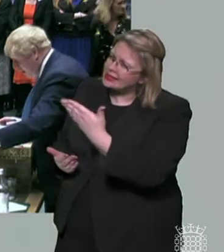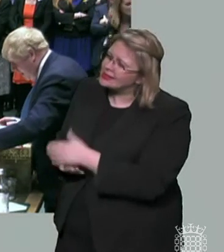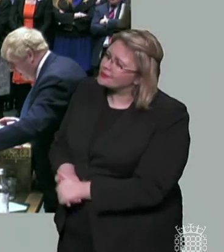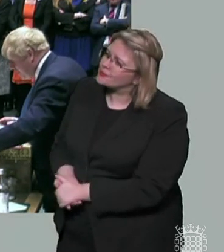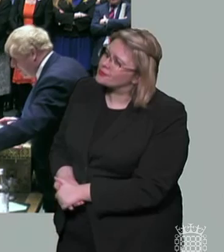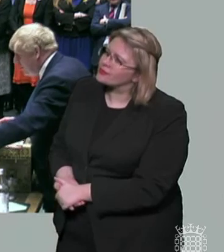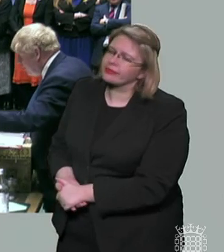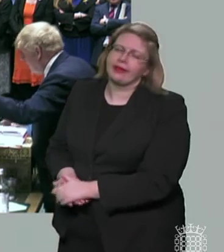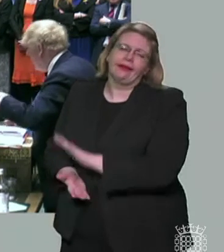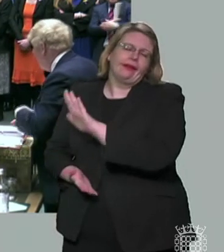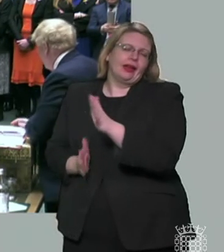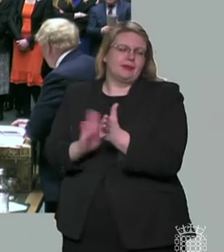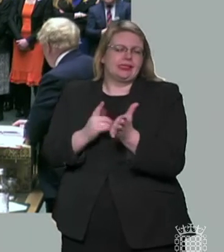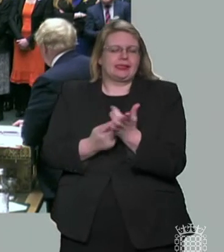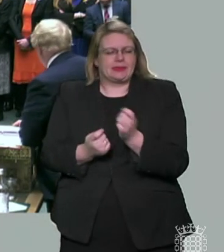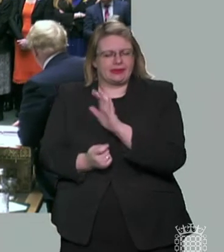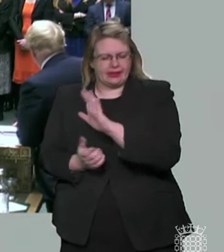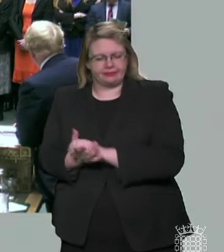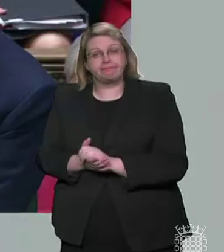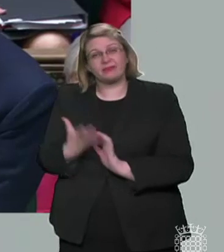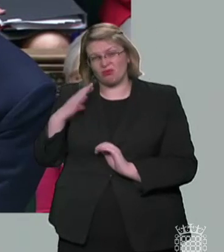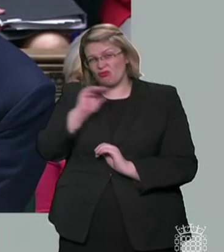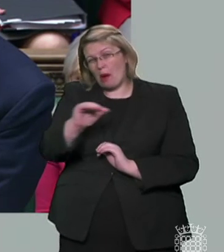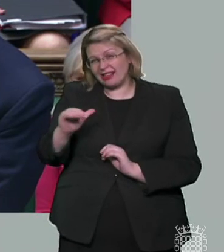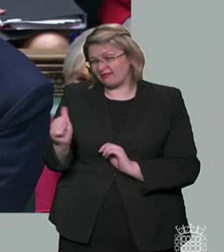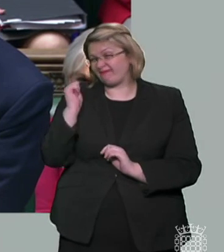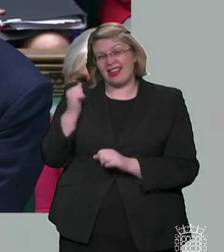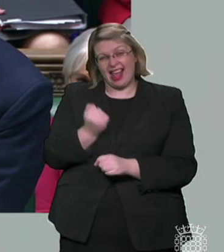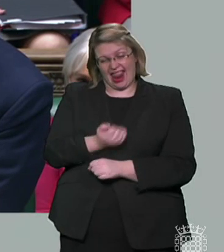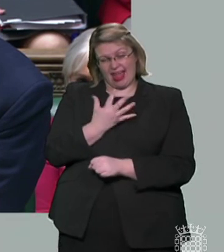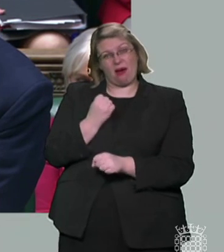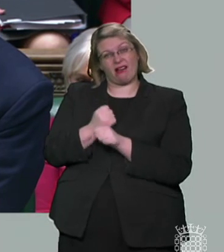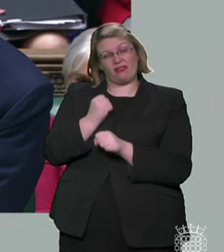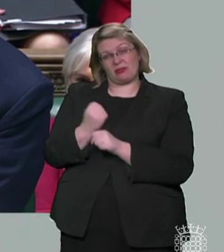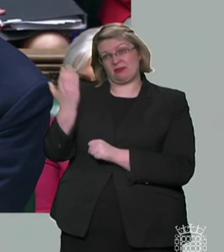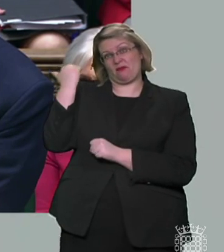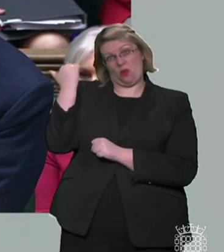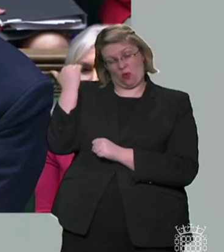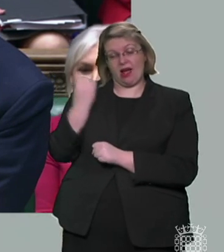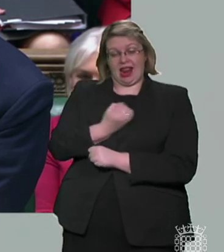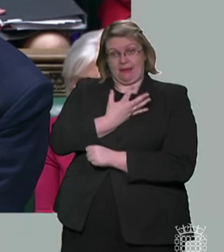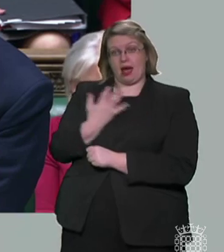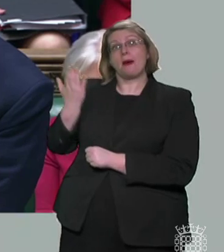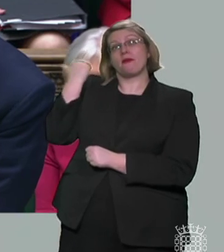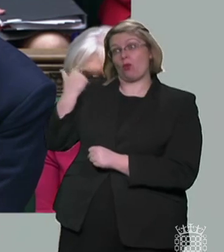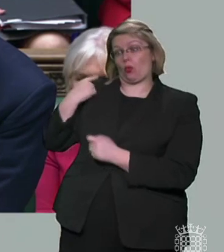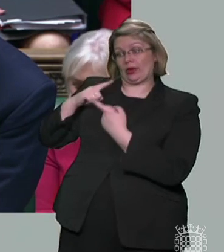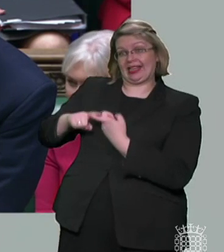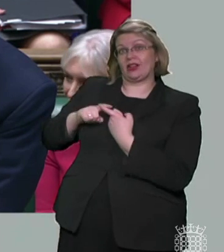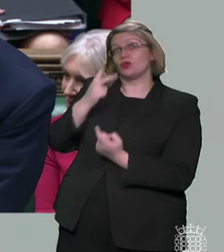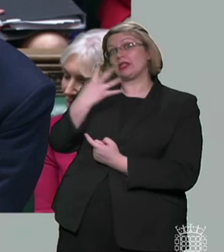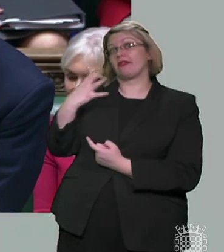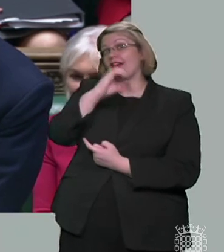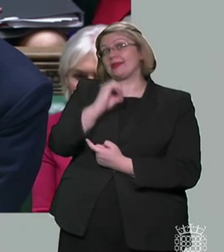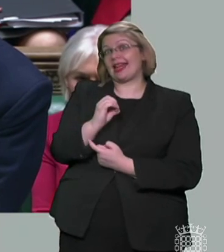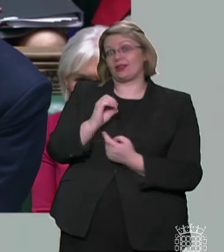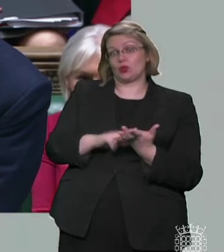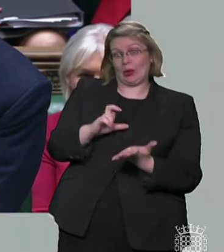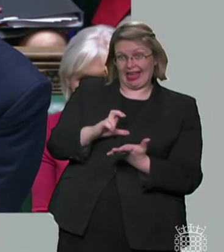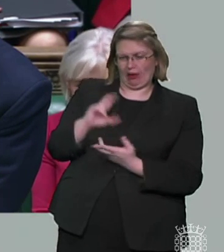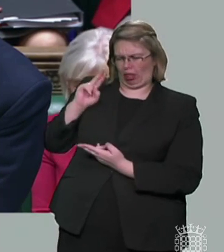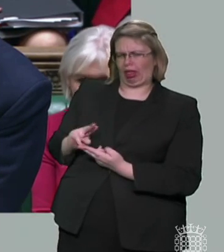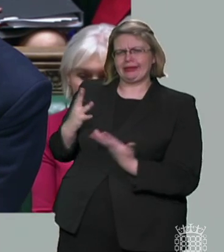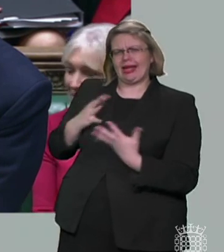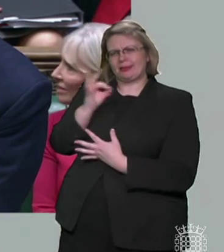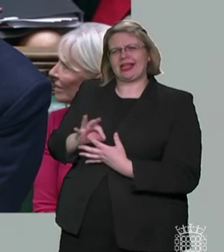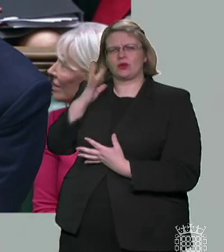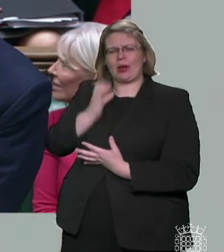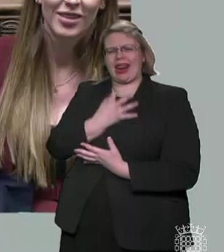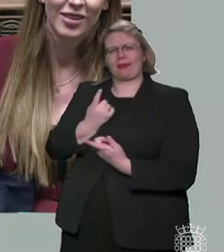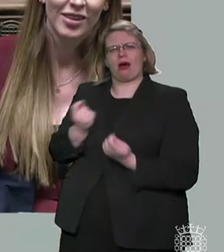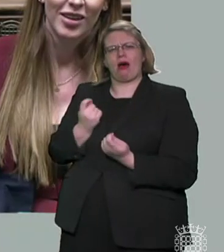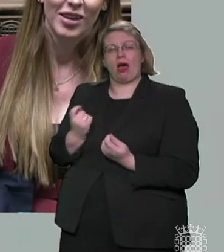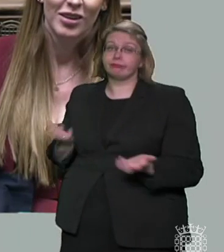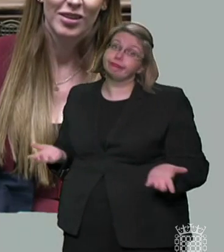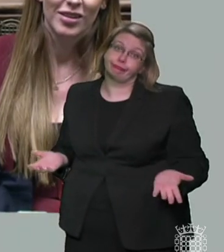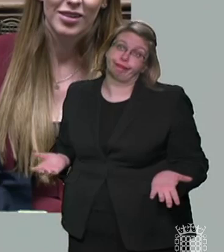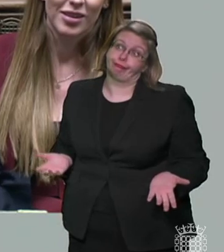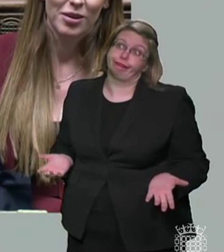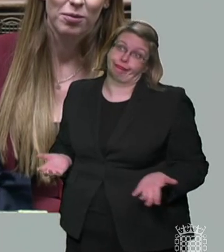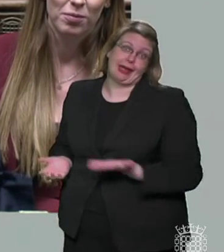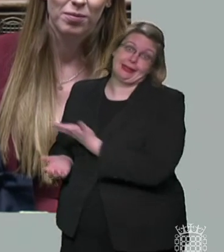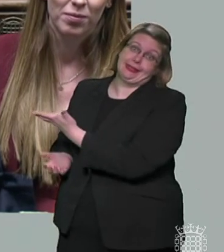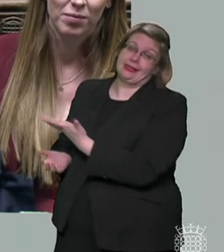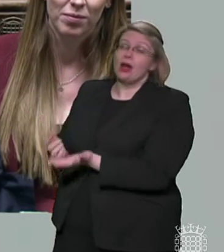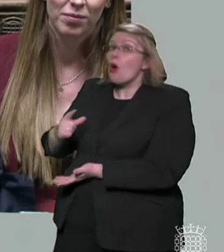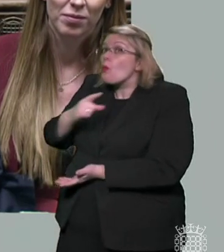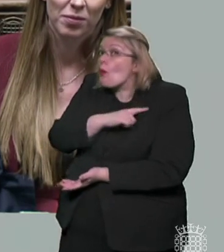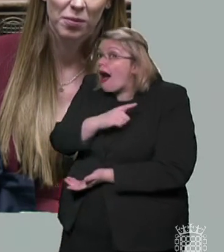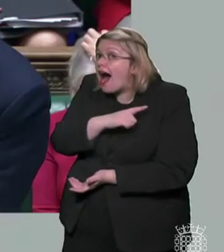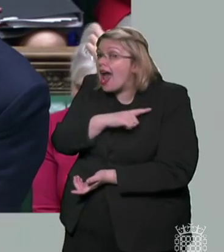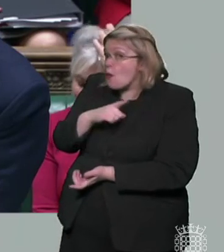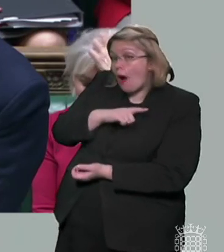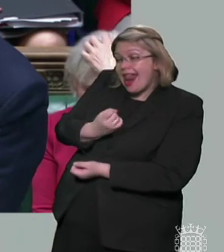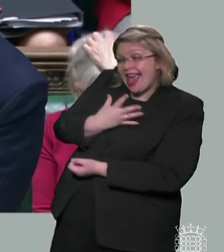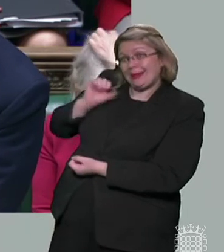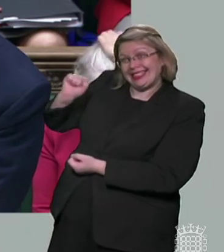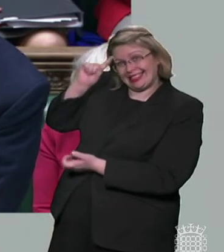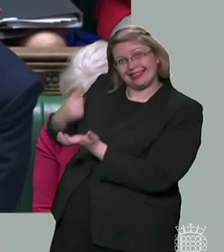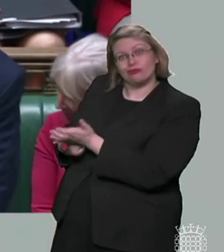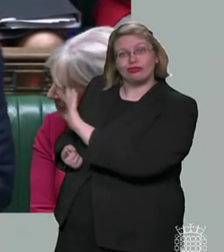I just remind the House that under the Labour Government, our nuclear output fell from about 25% to 10% of our energy needs, and as I recall, that was because of the decisions they took.